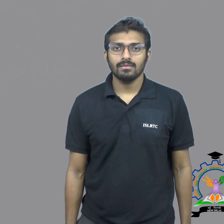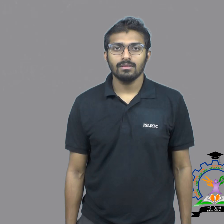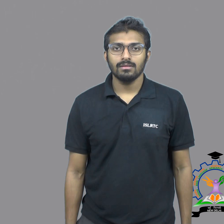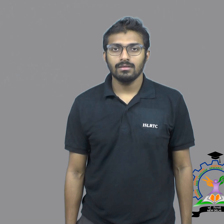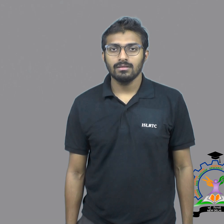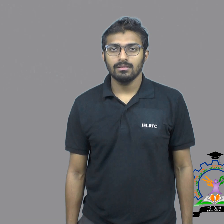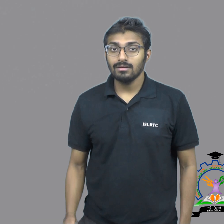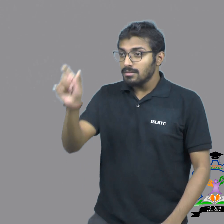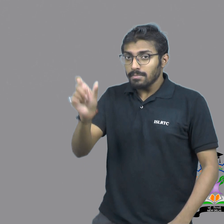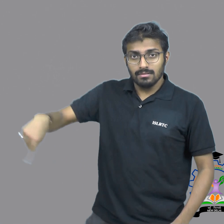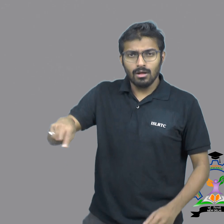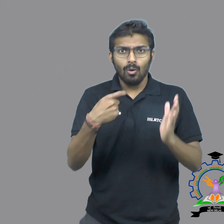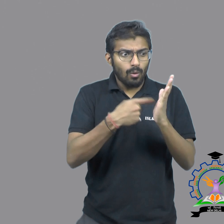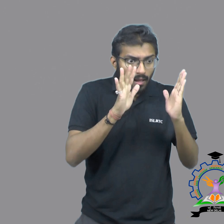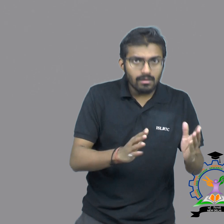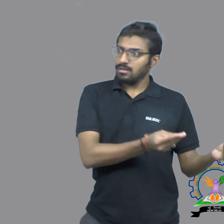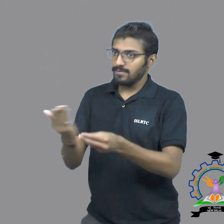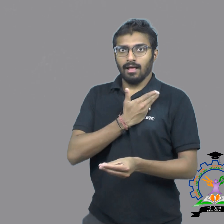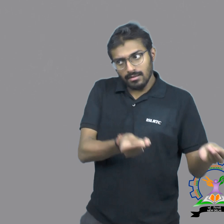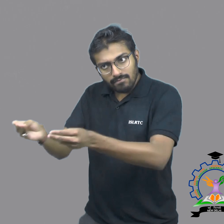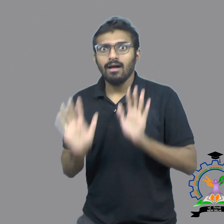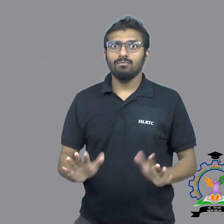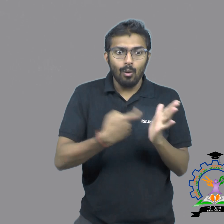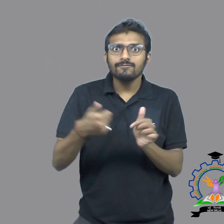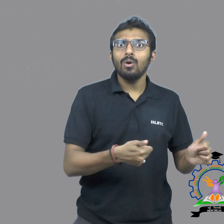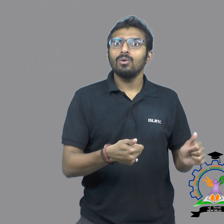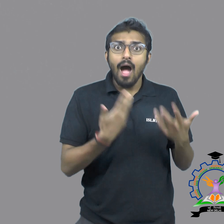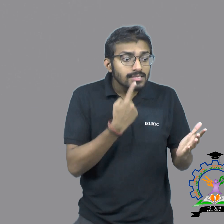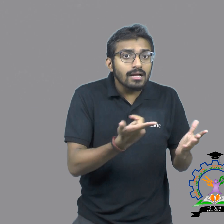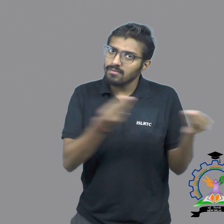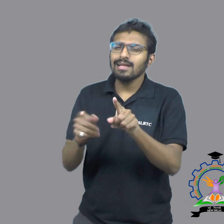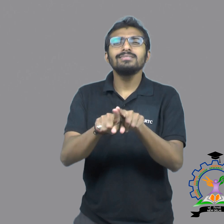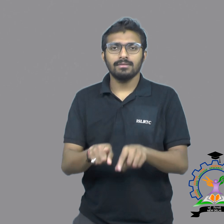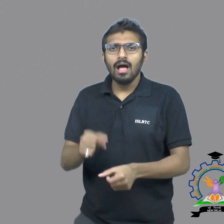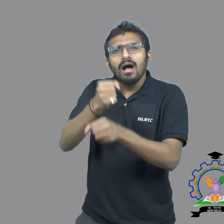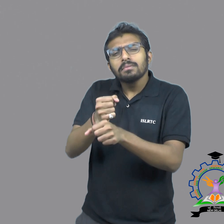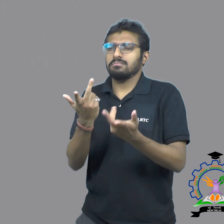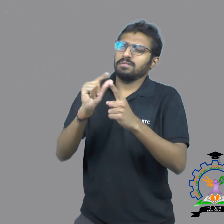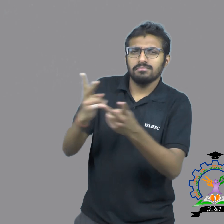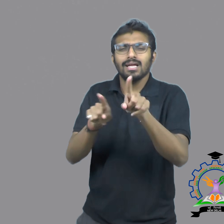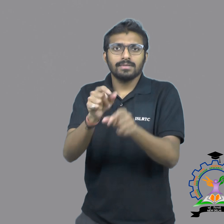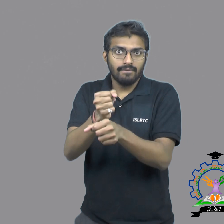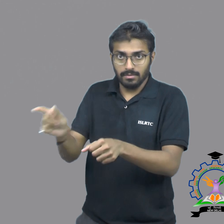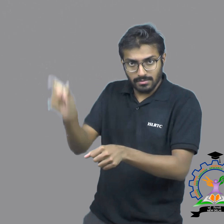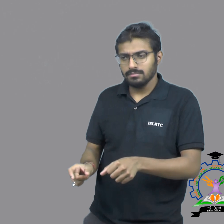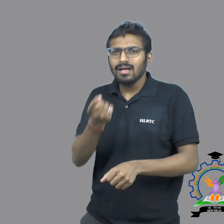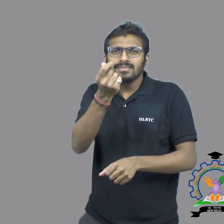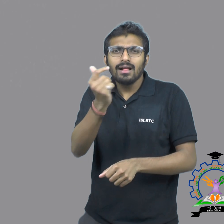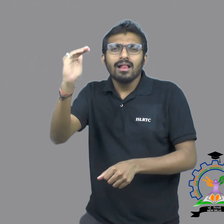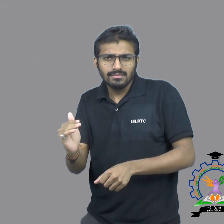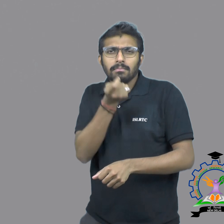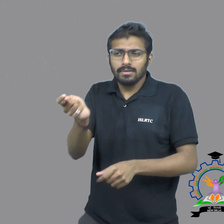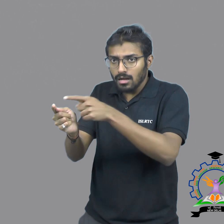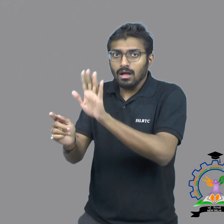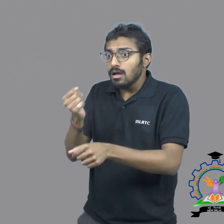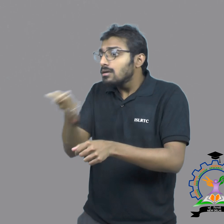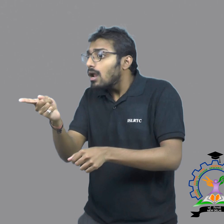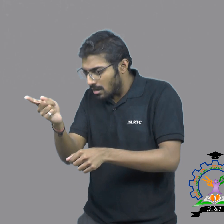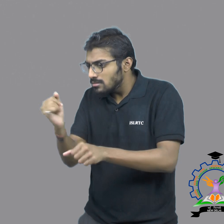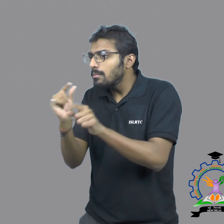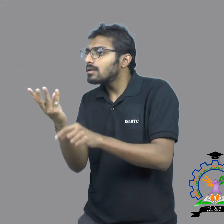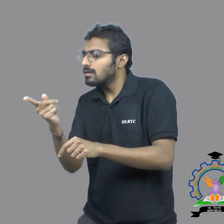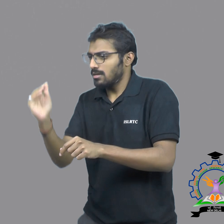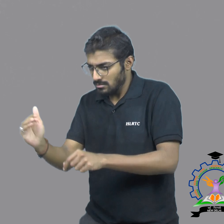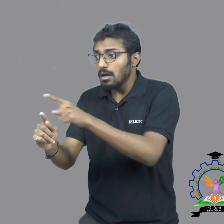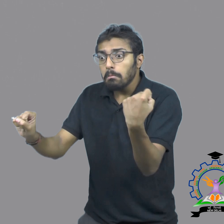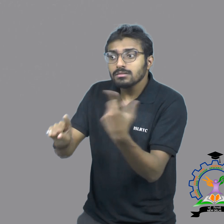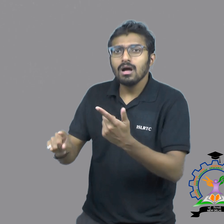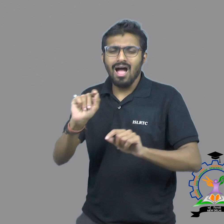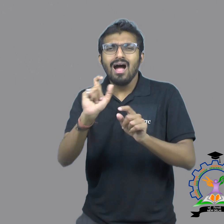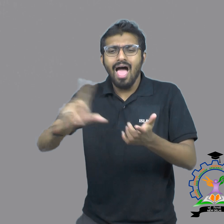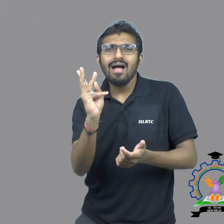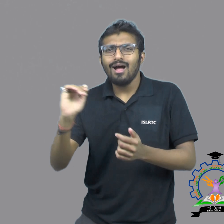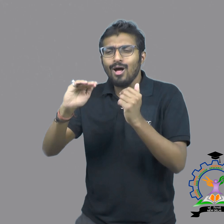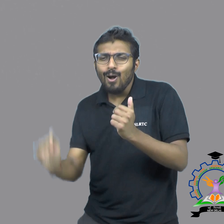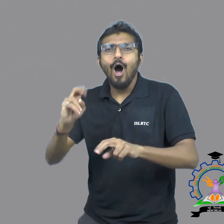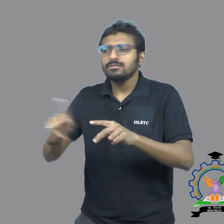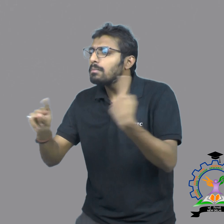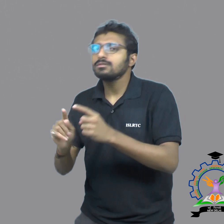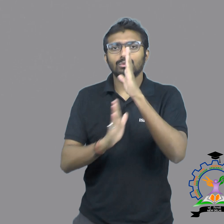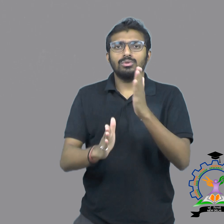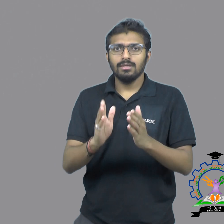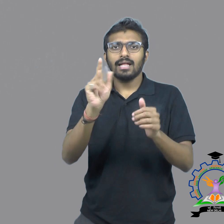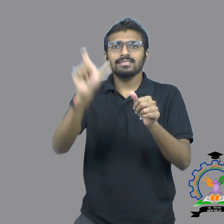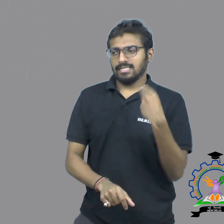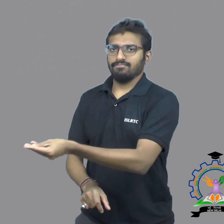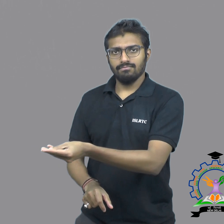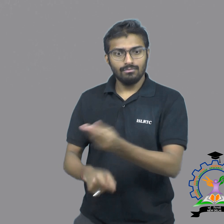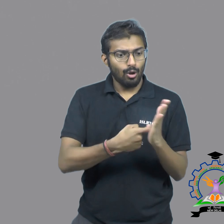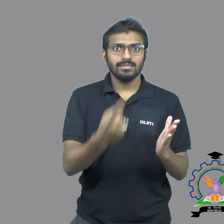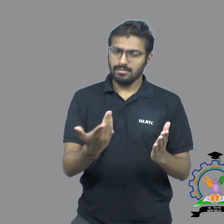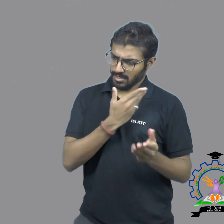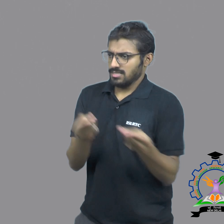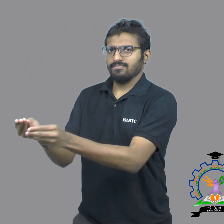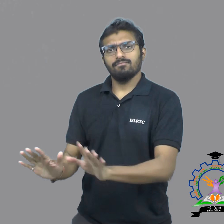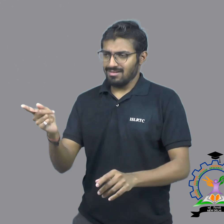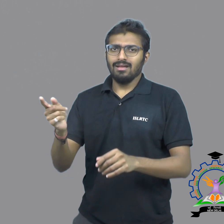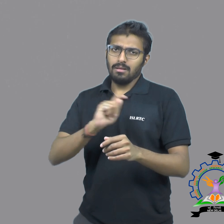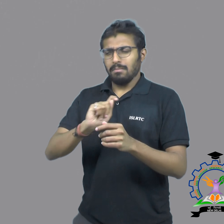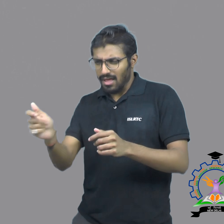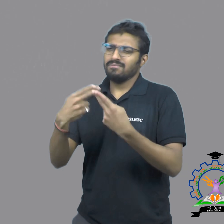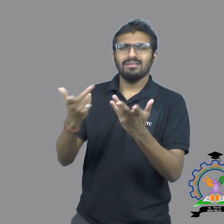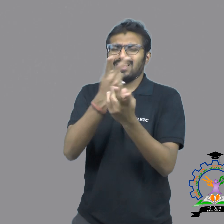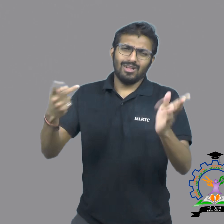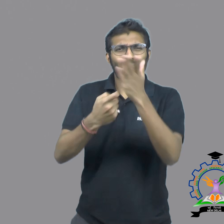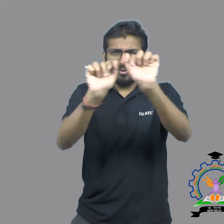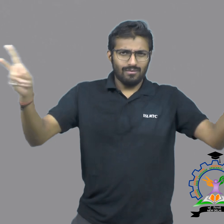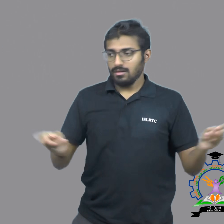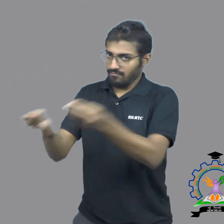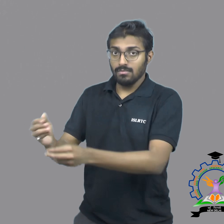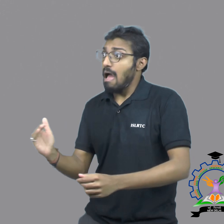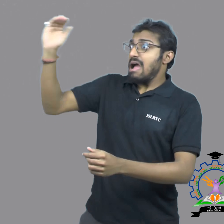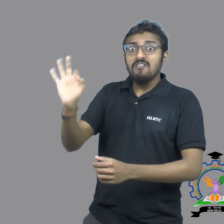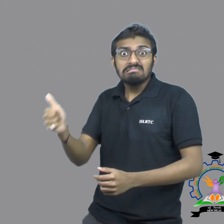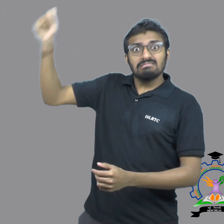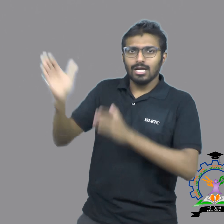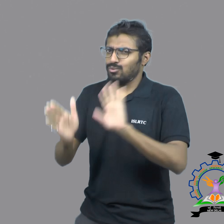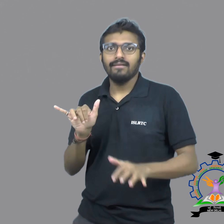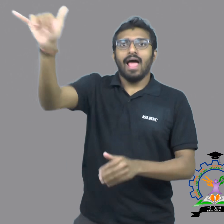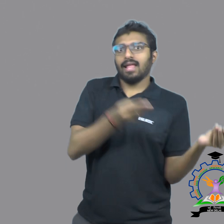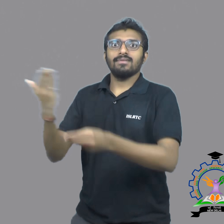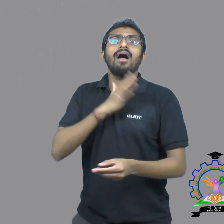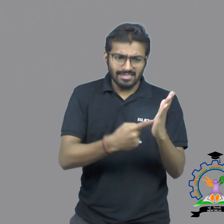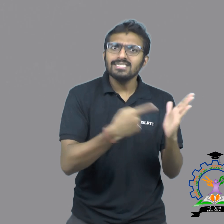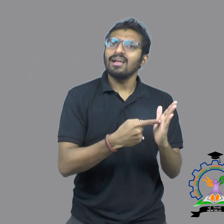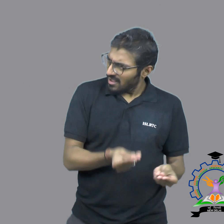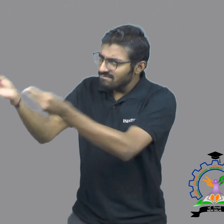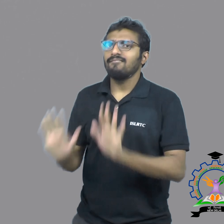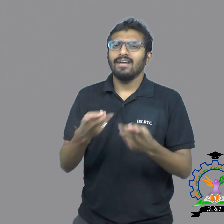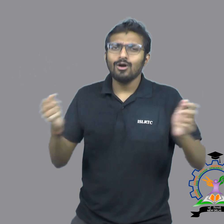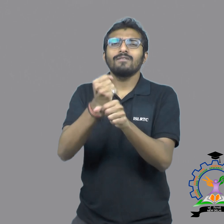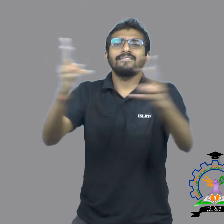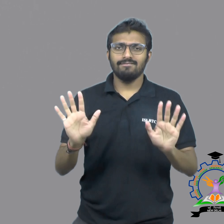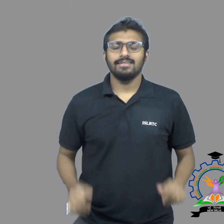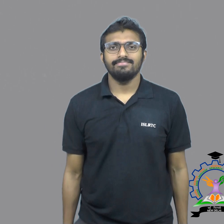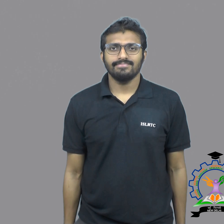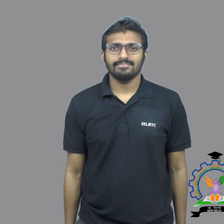Entitlement